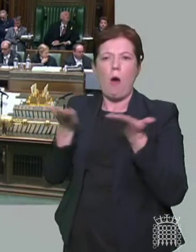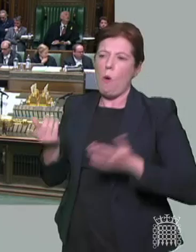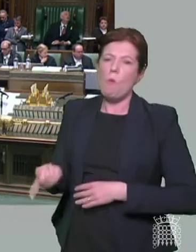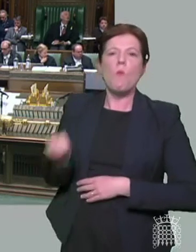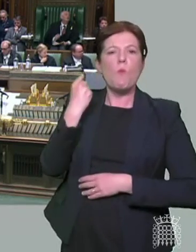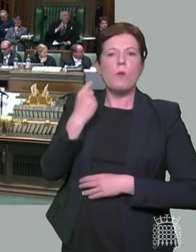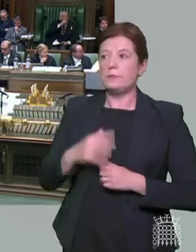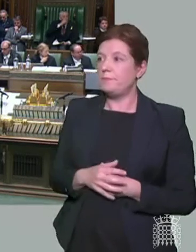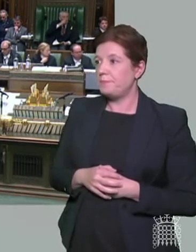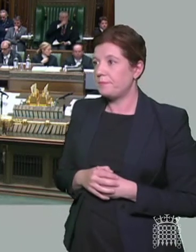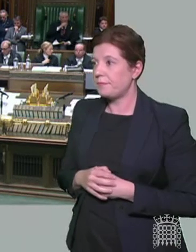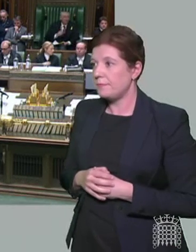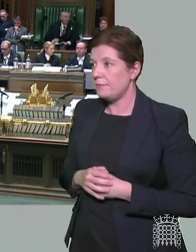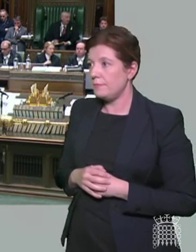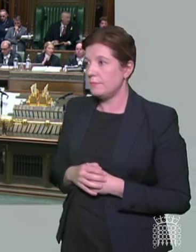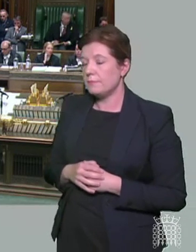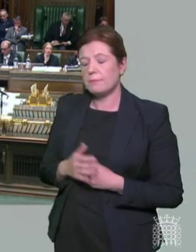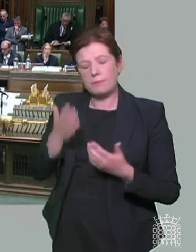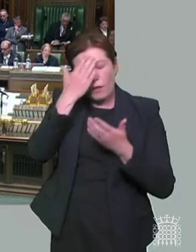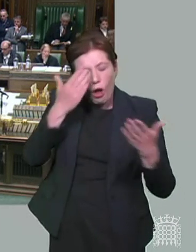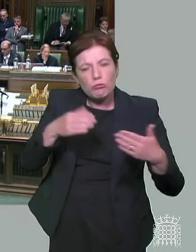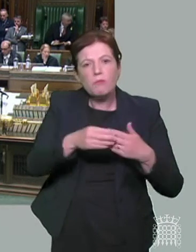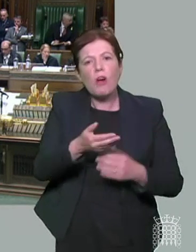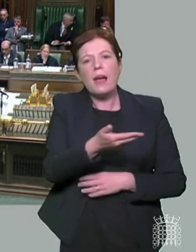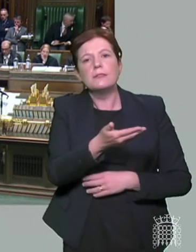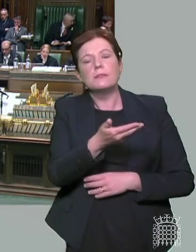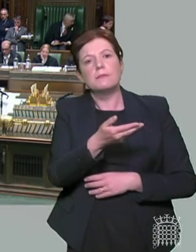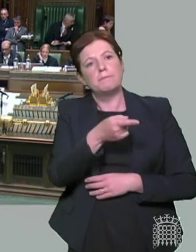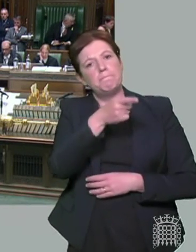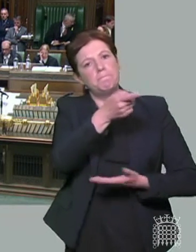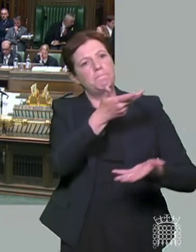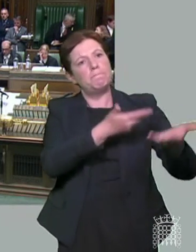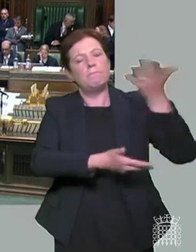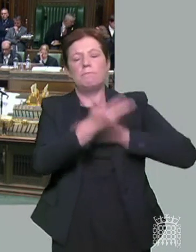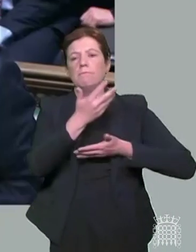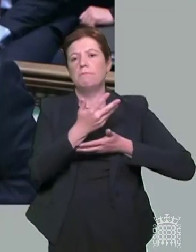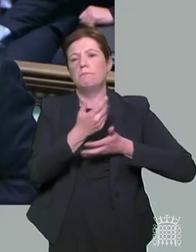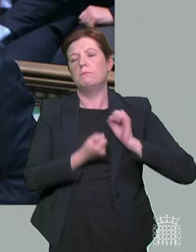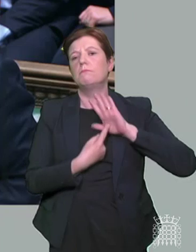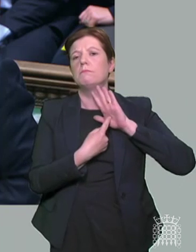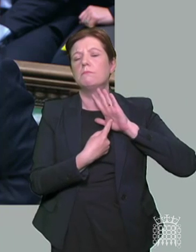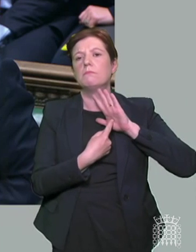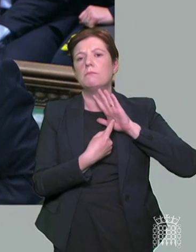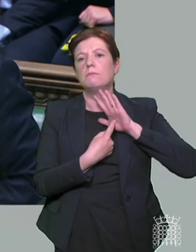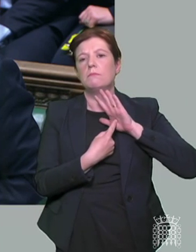My right honourable and learned Friend makes an incredibly important point.